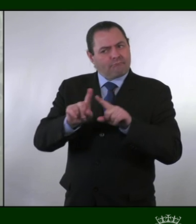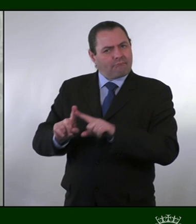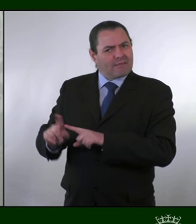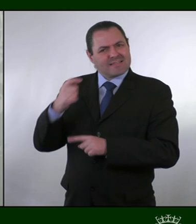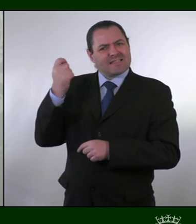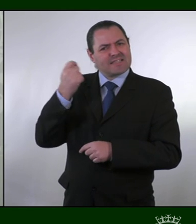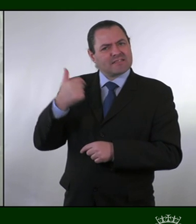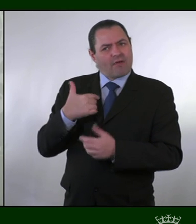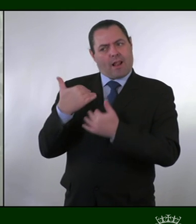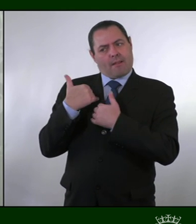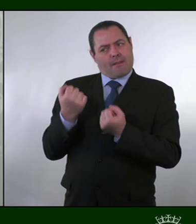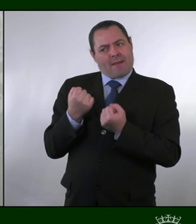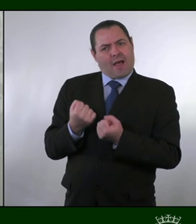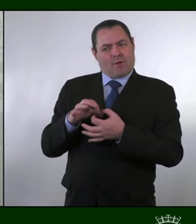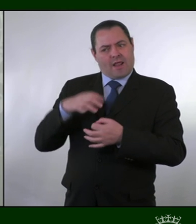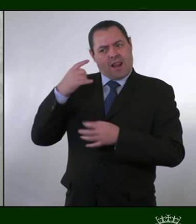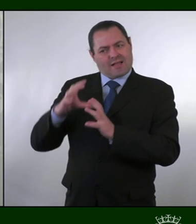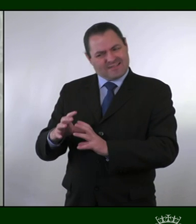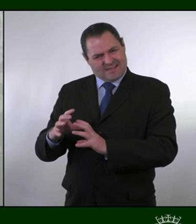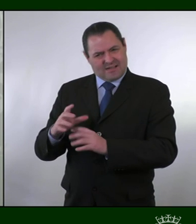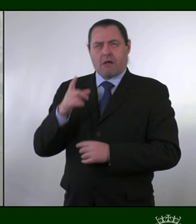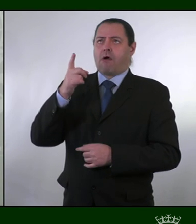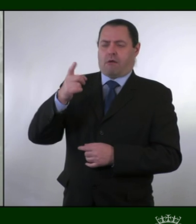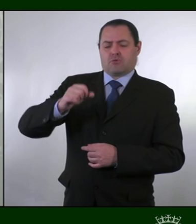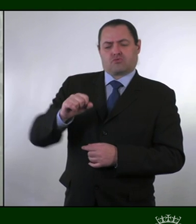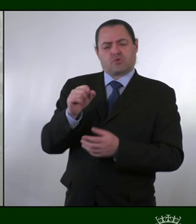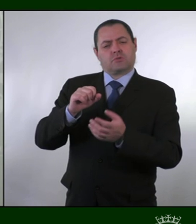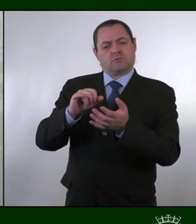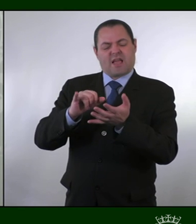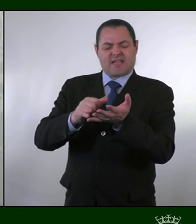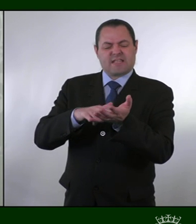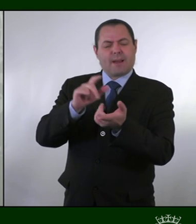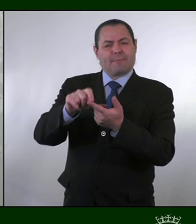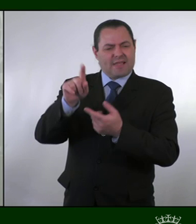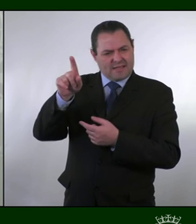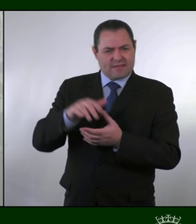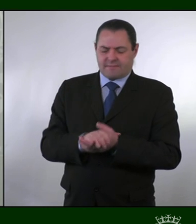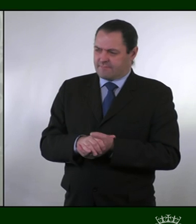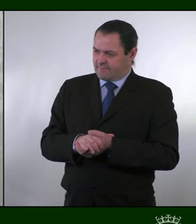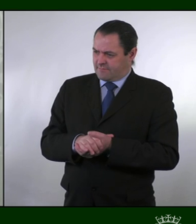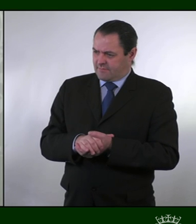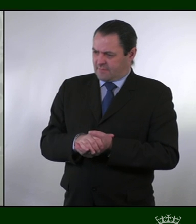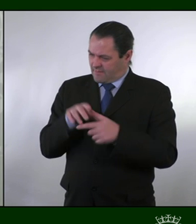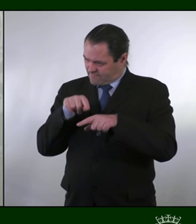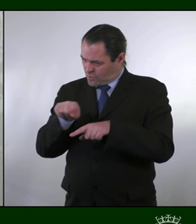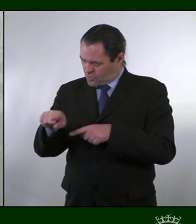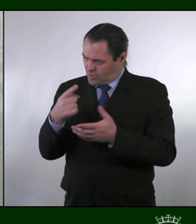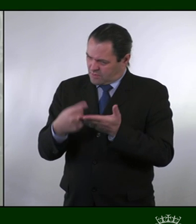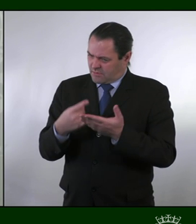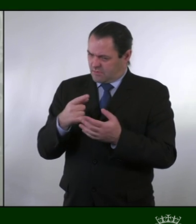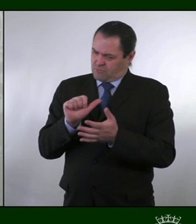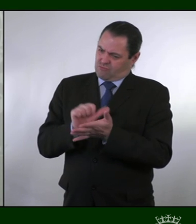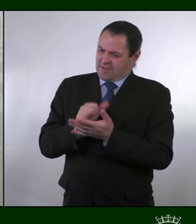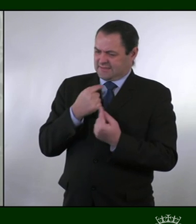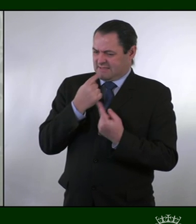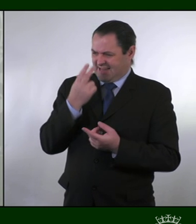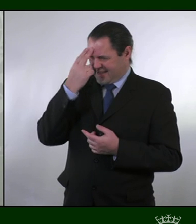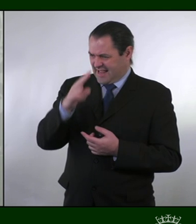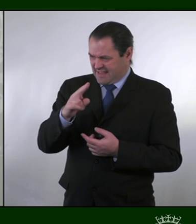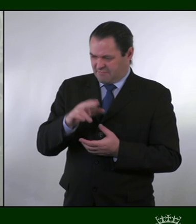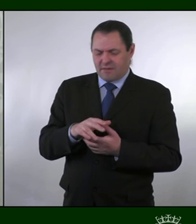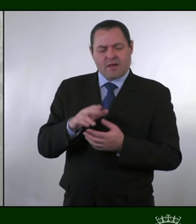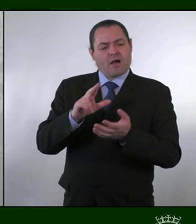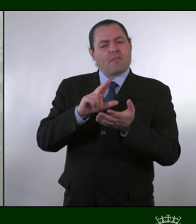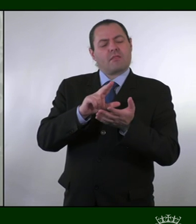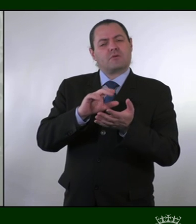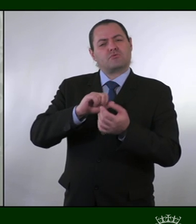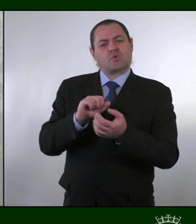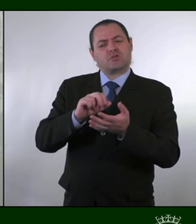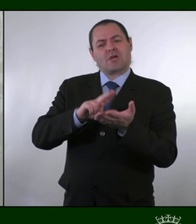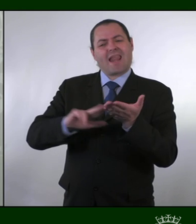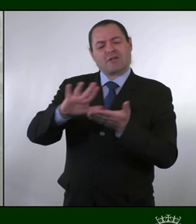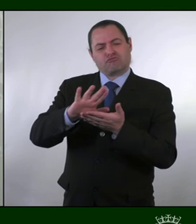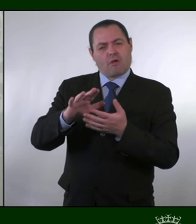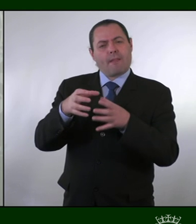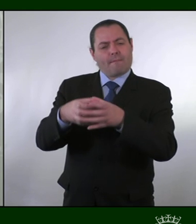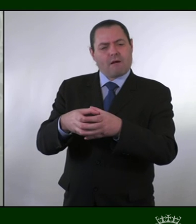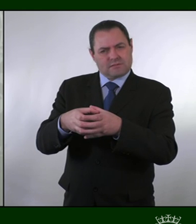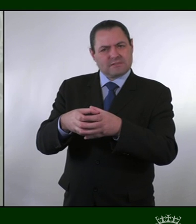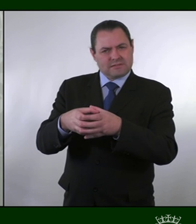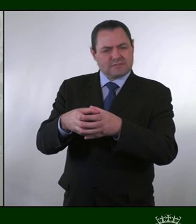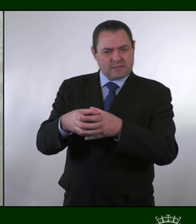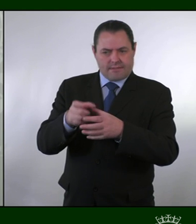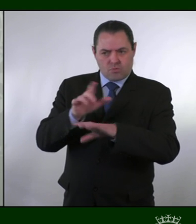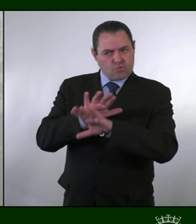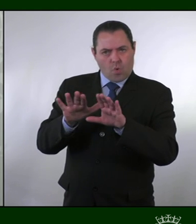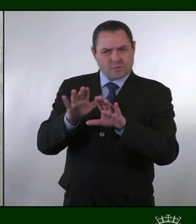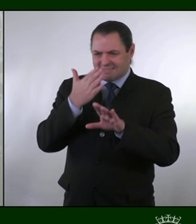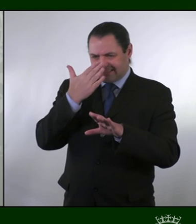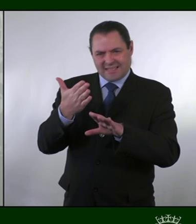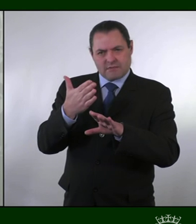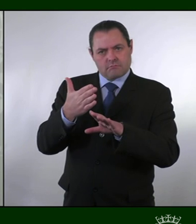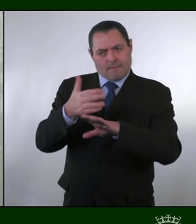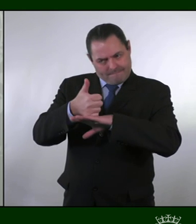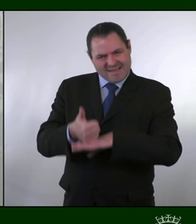What disappoints me is that the Scottish National party—by your ruling on its correct name, Mr Speaker —is not engaging in that basic work.